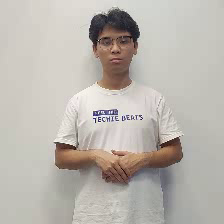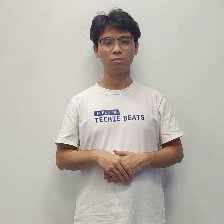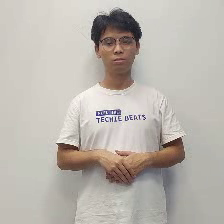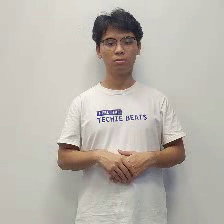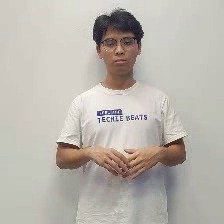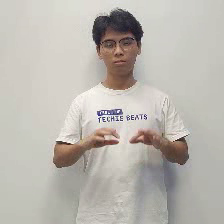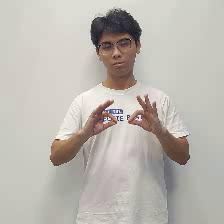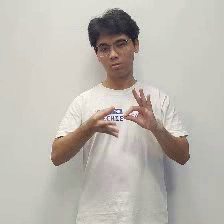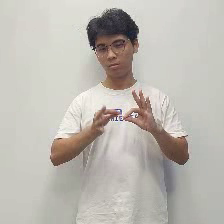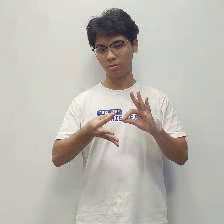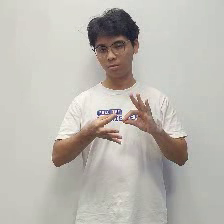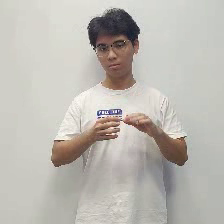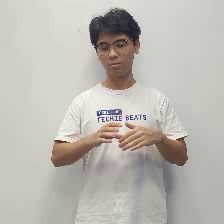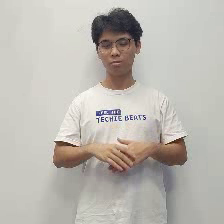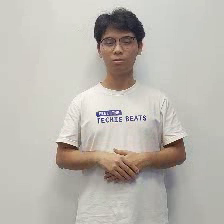Rau